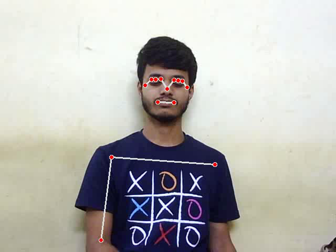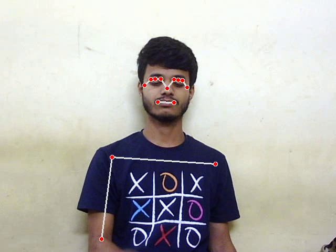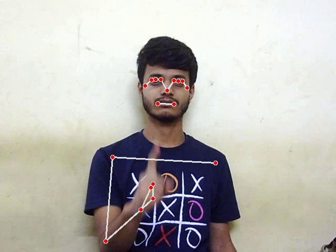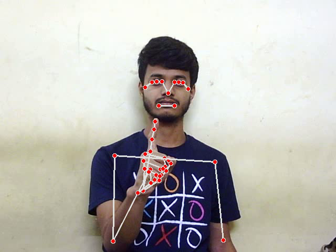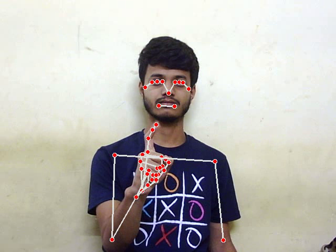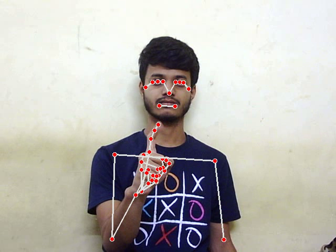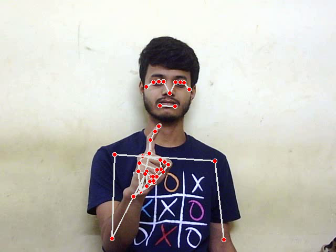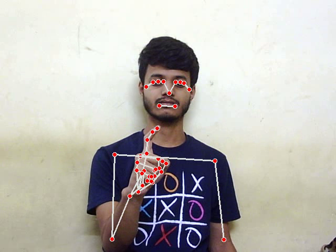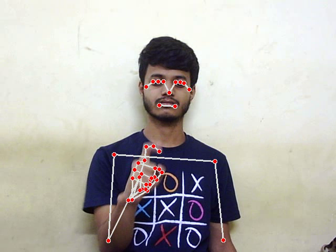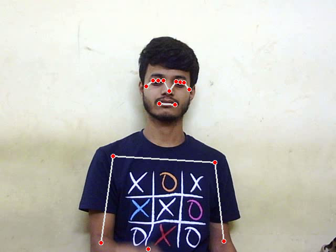question